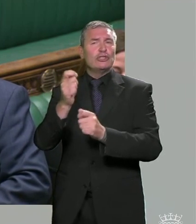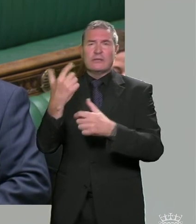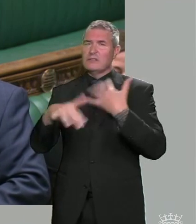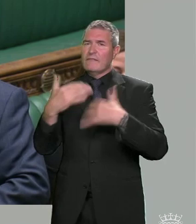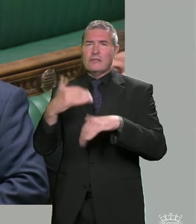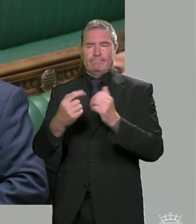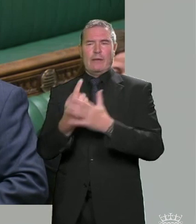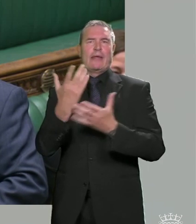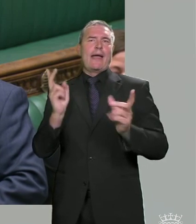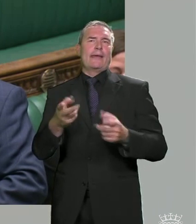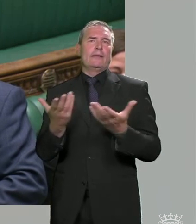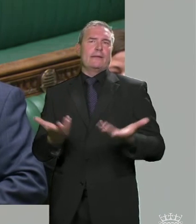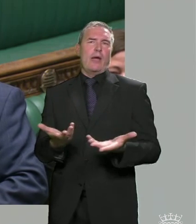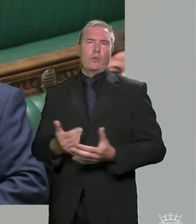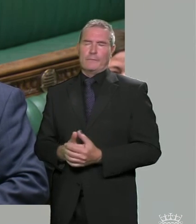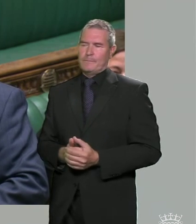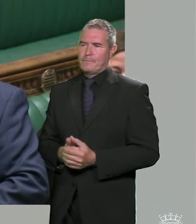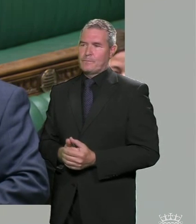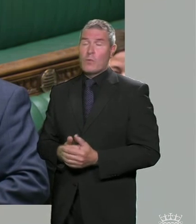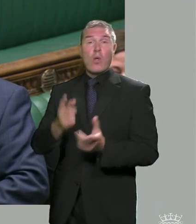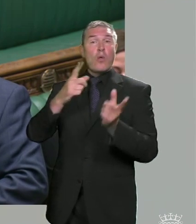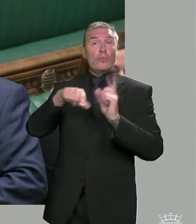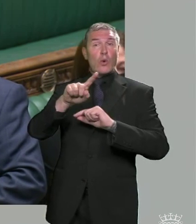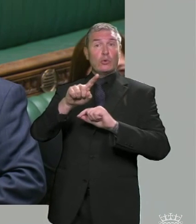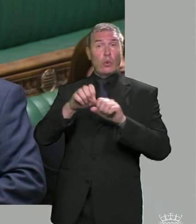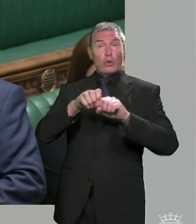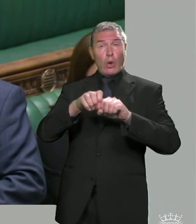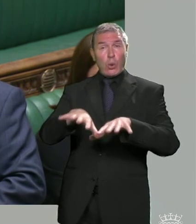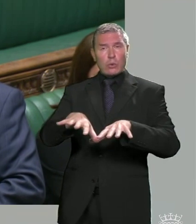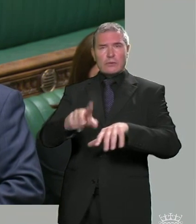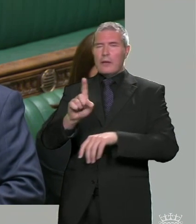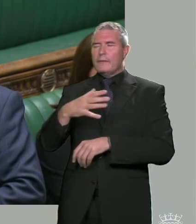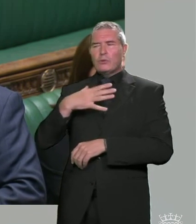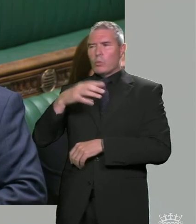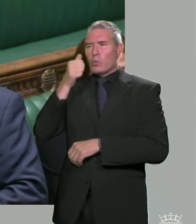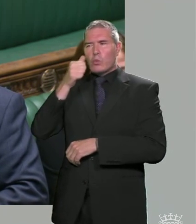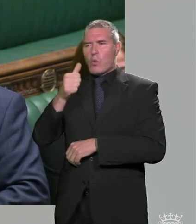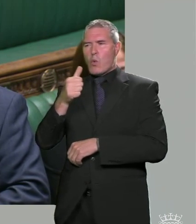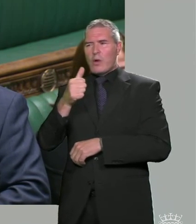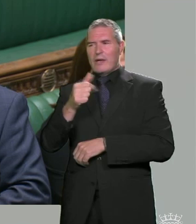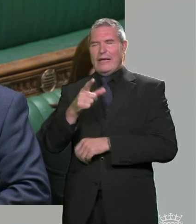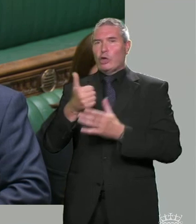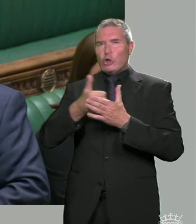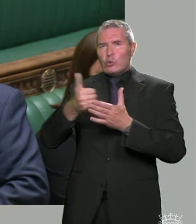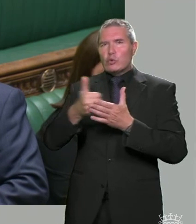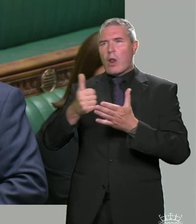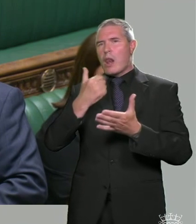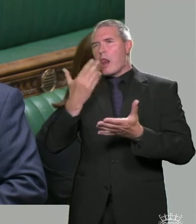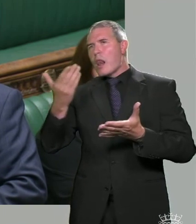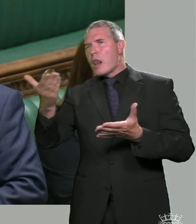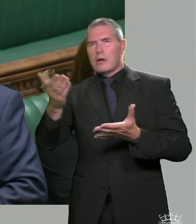So, today, those with most to lose from this deal do not need to hear the Prime Minister’s usual waffle.